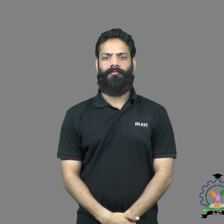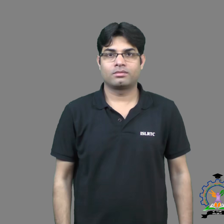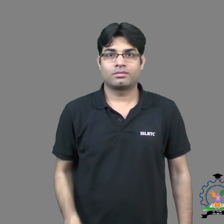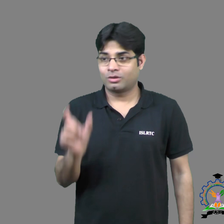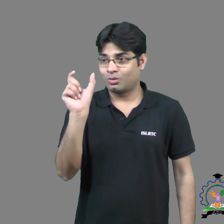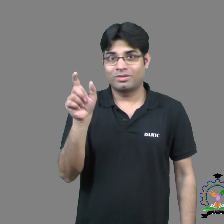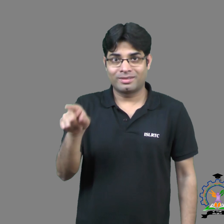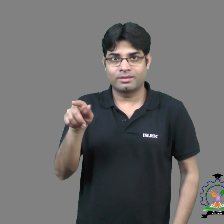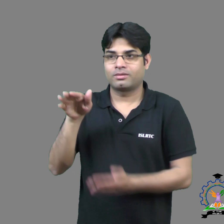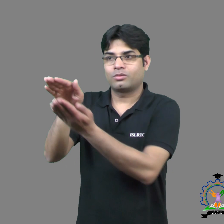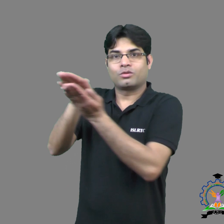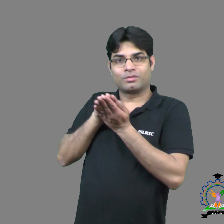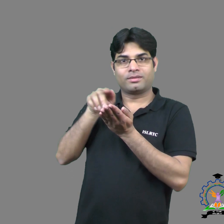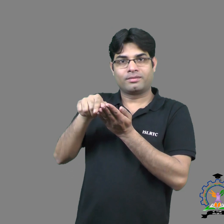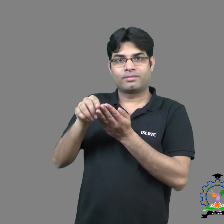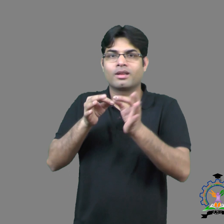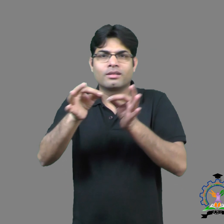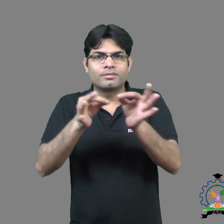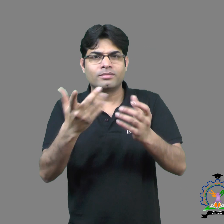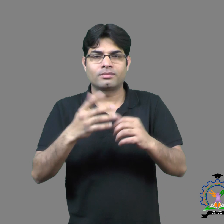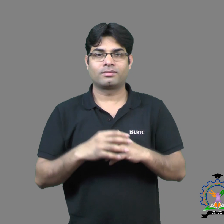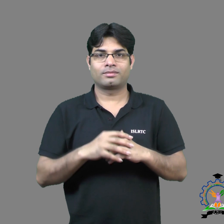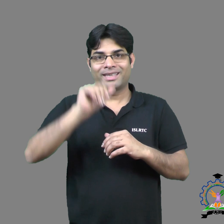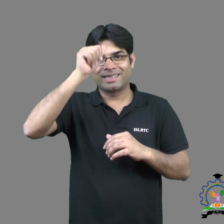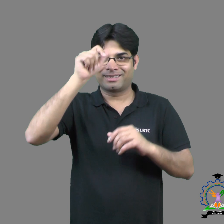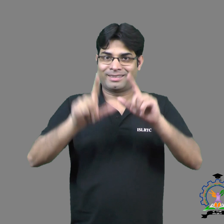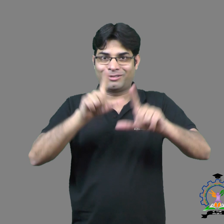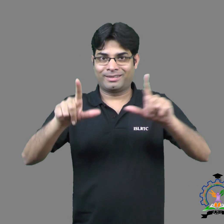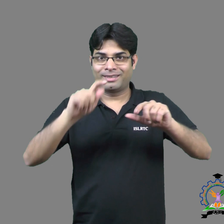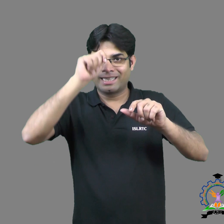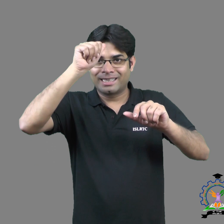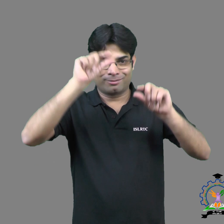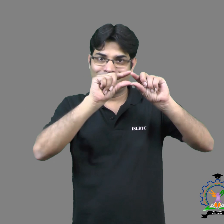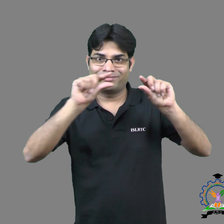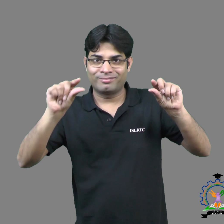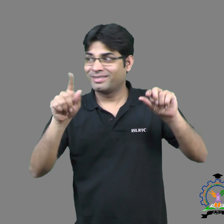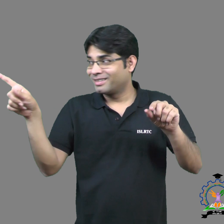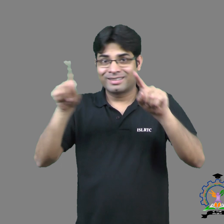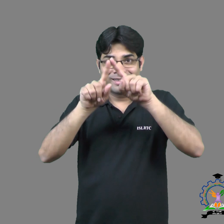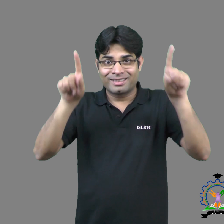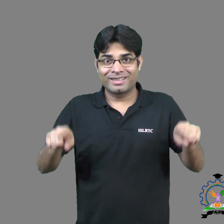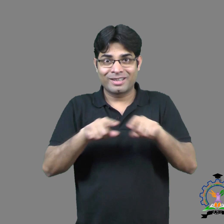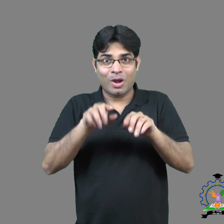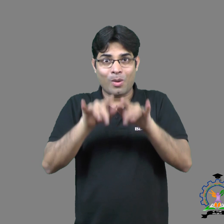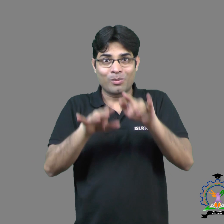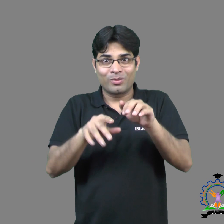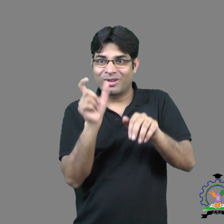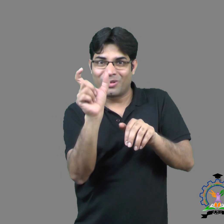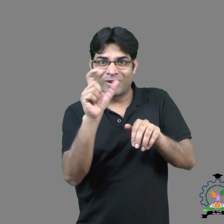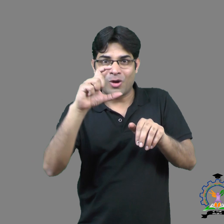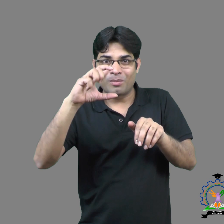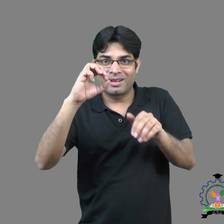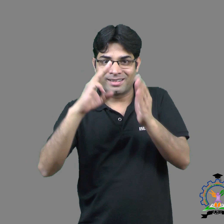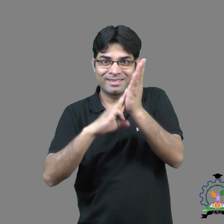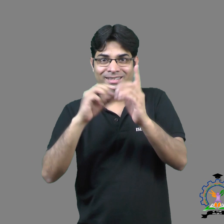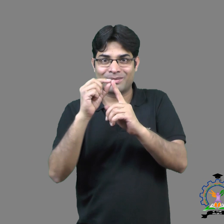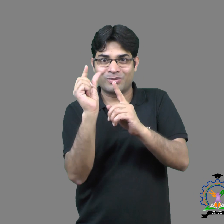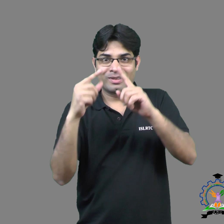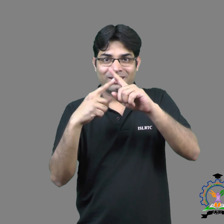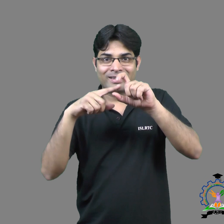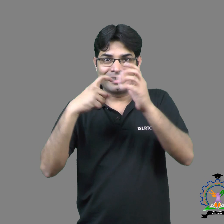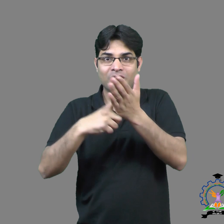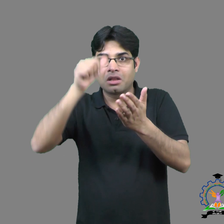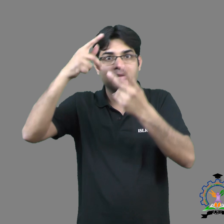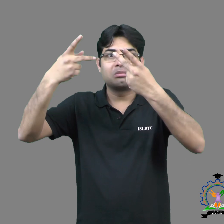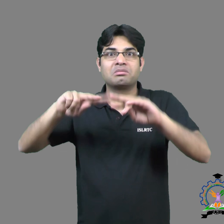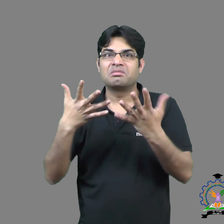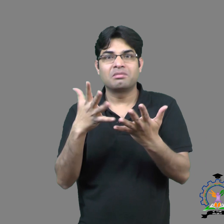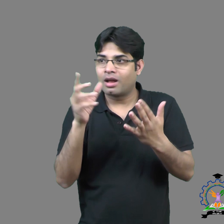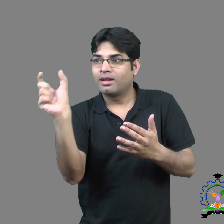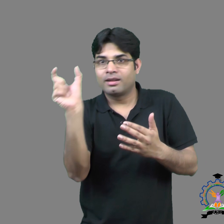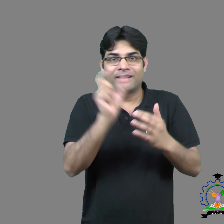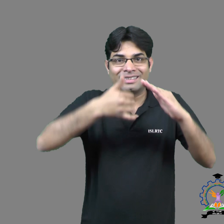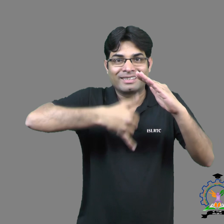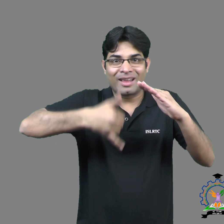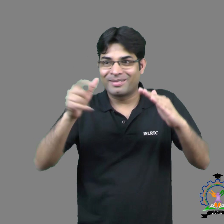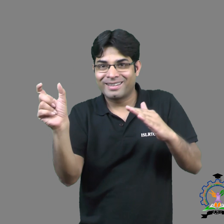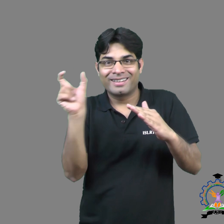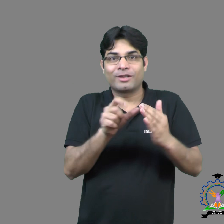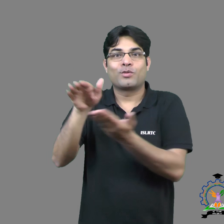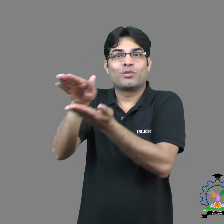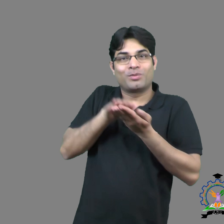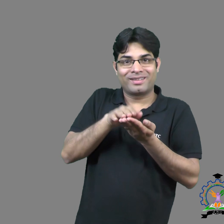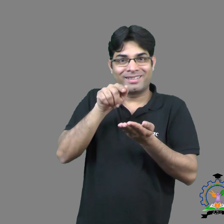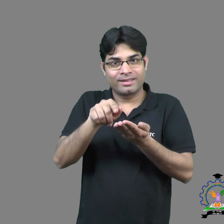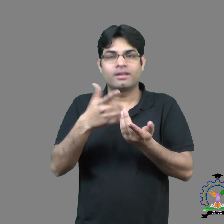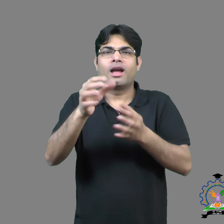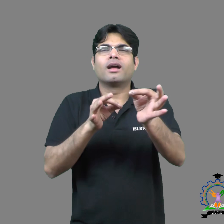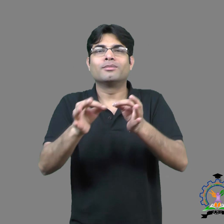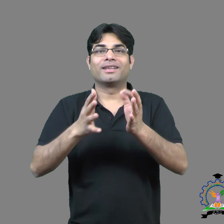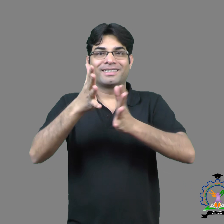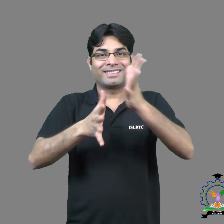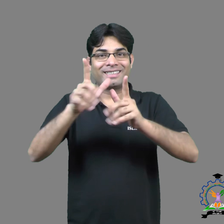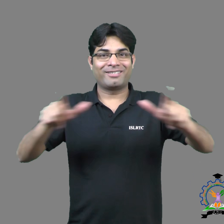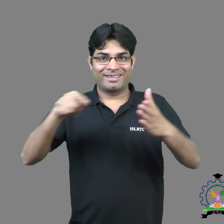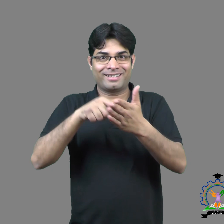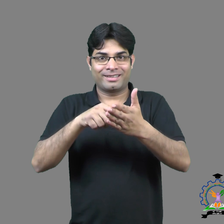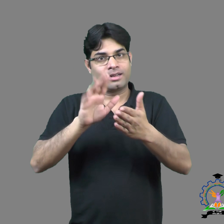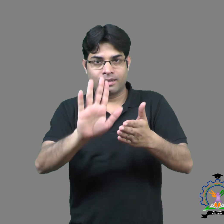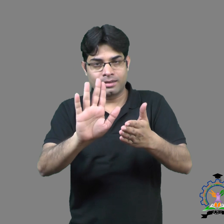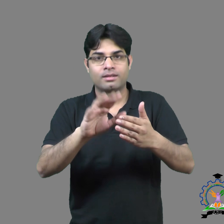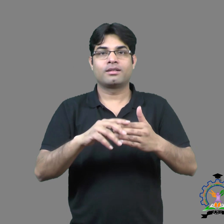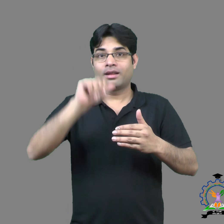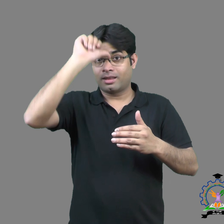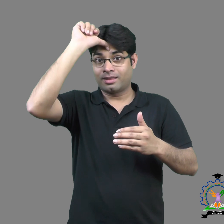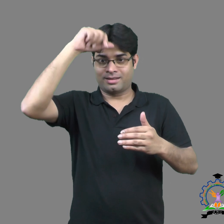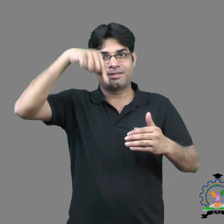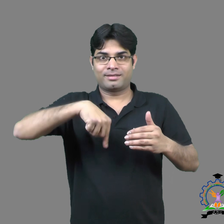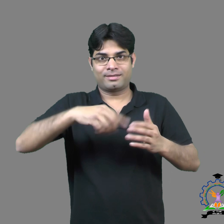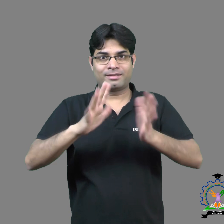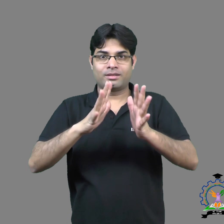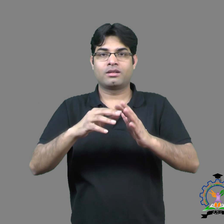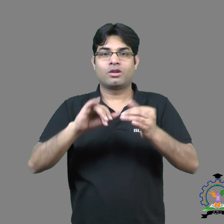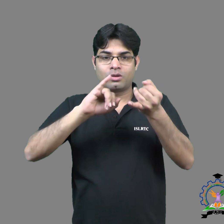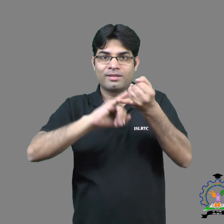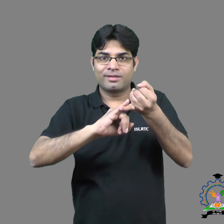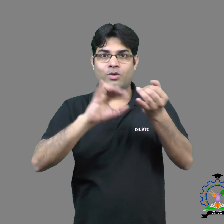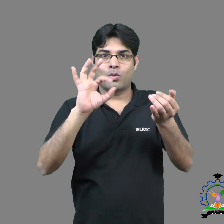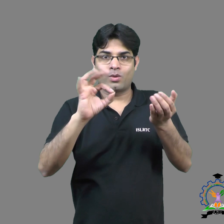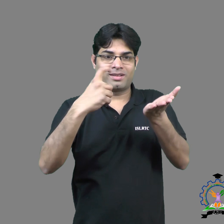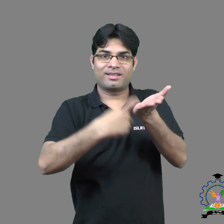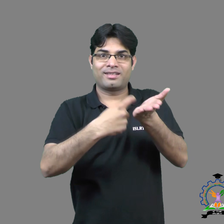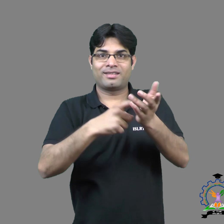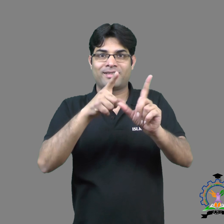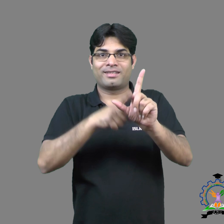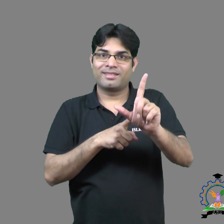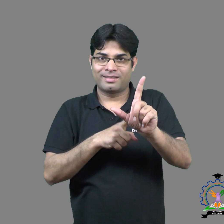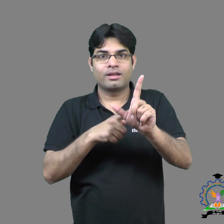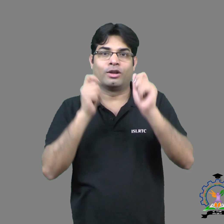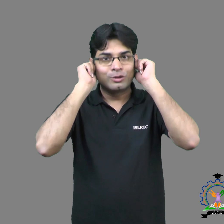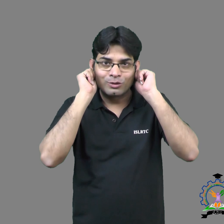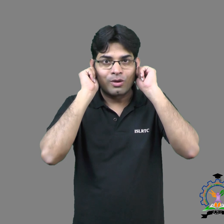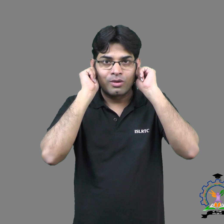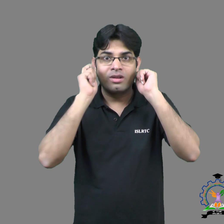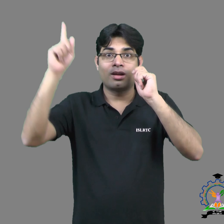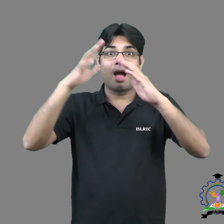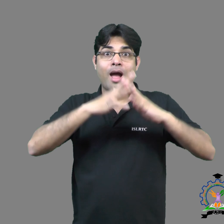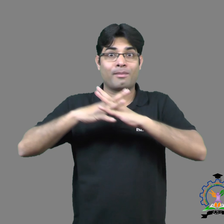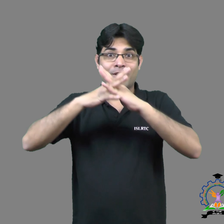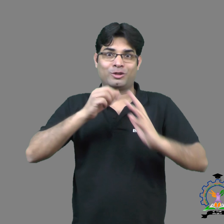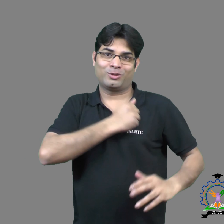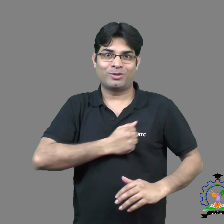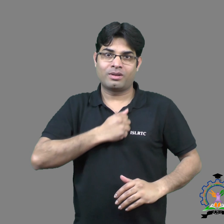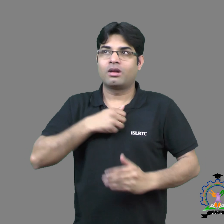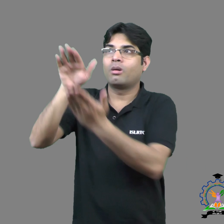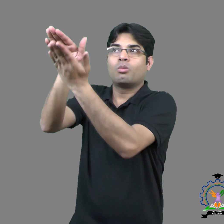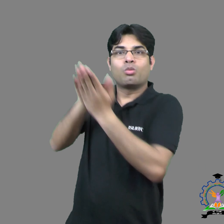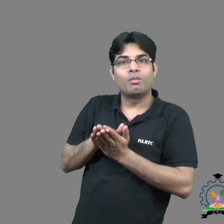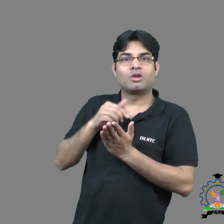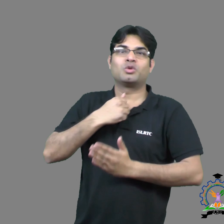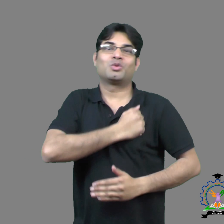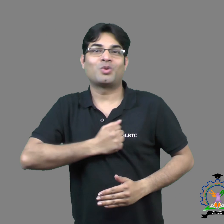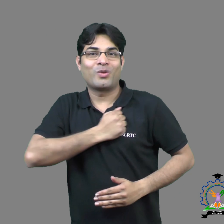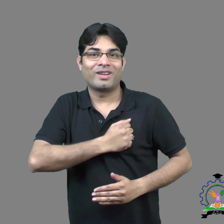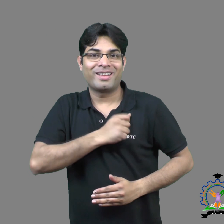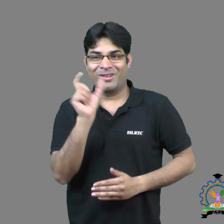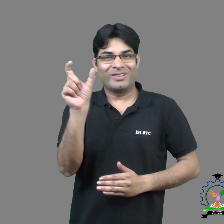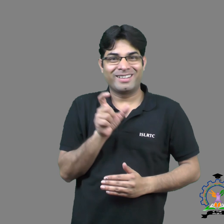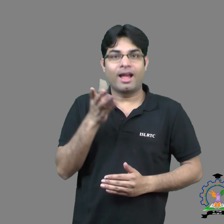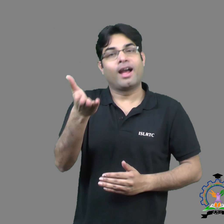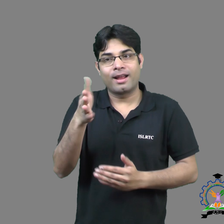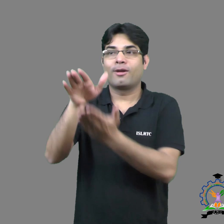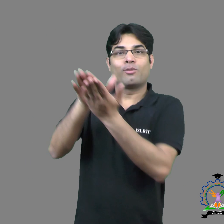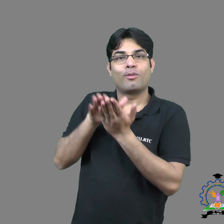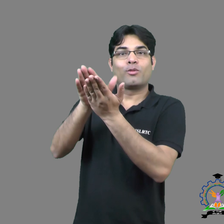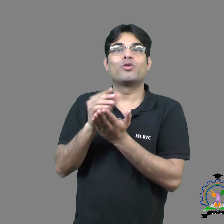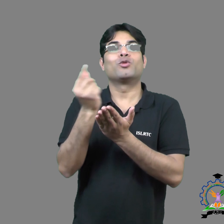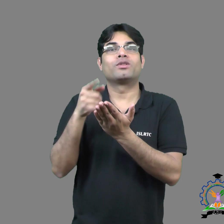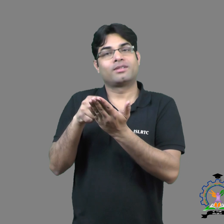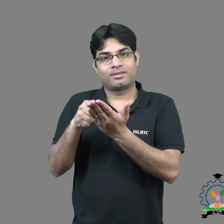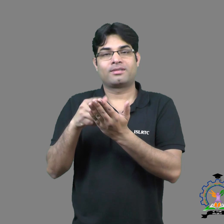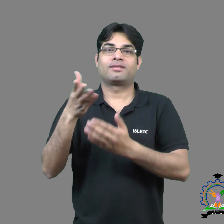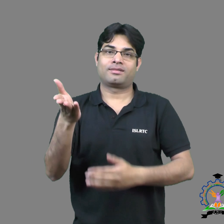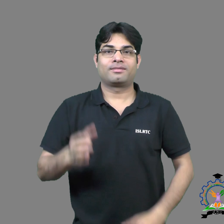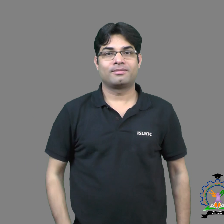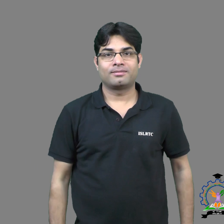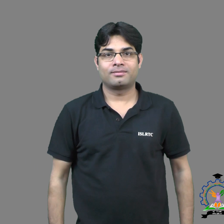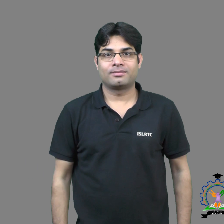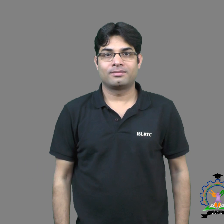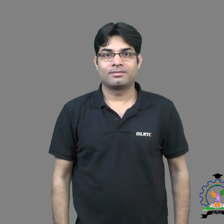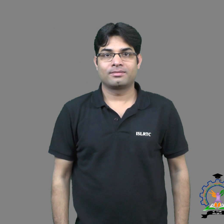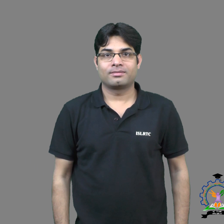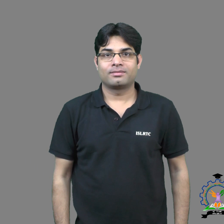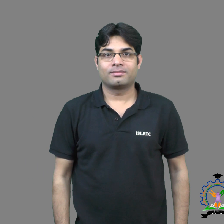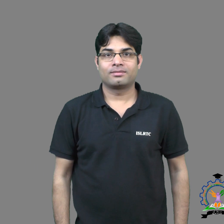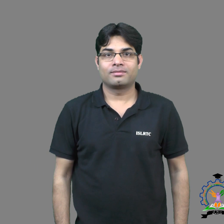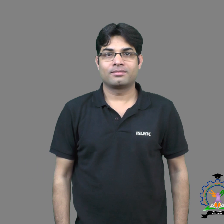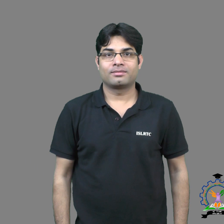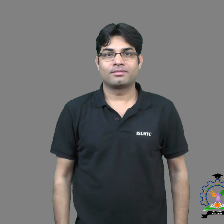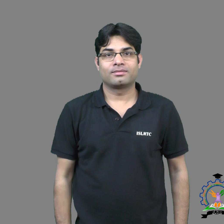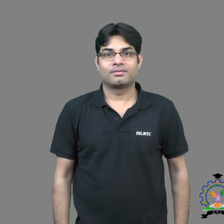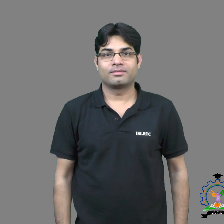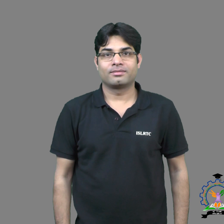Borrowing (Linguistic)